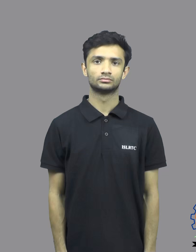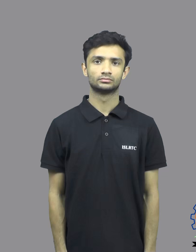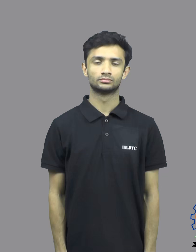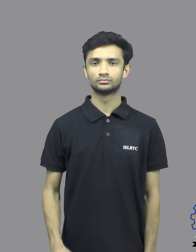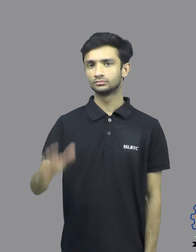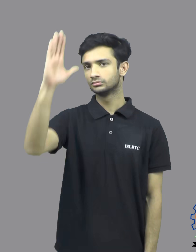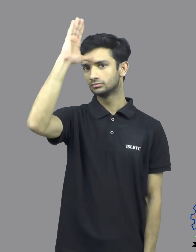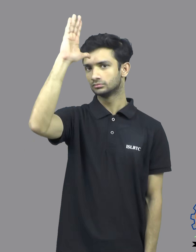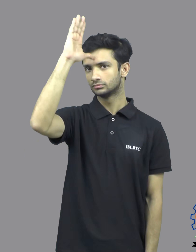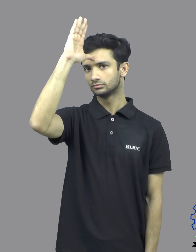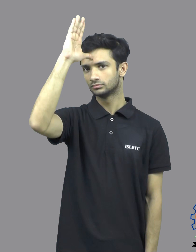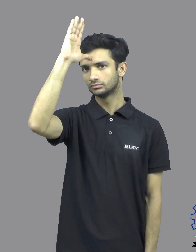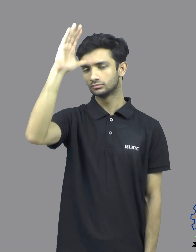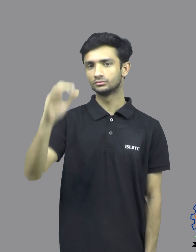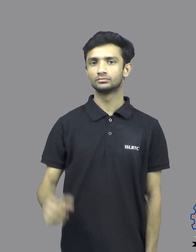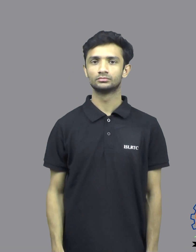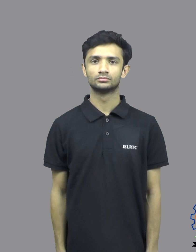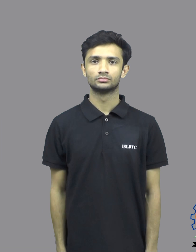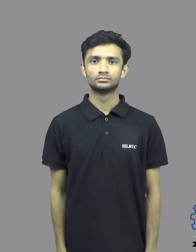Iraq